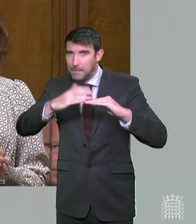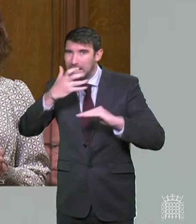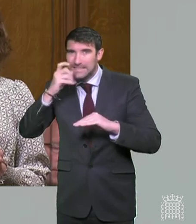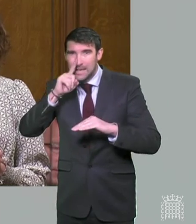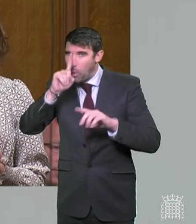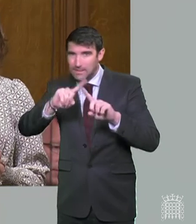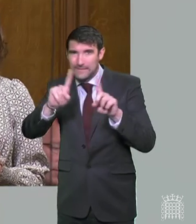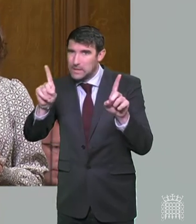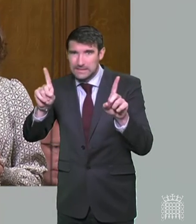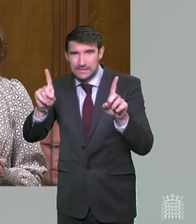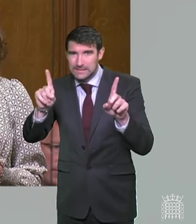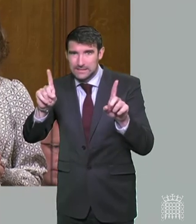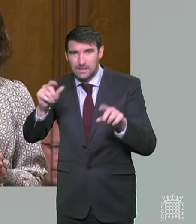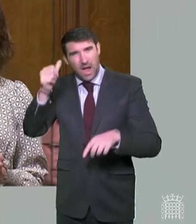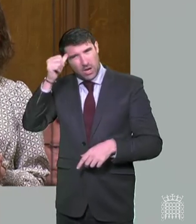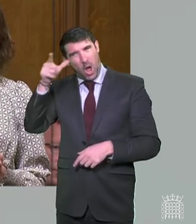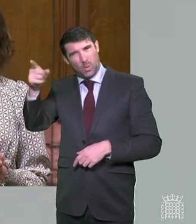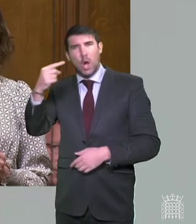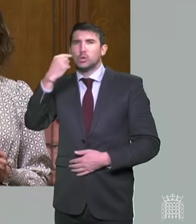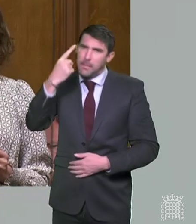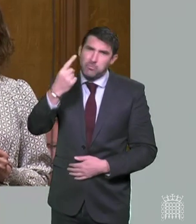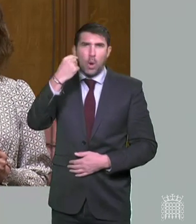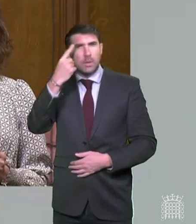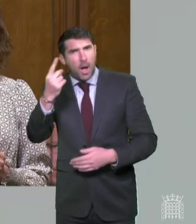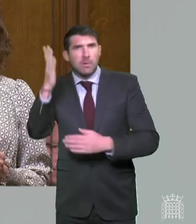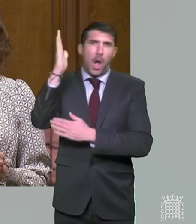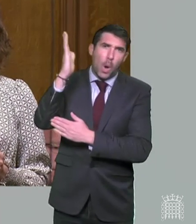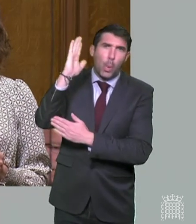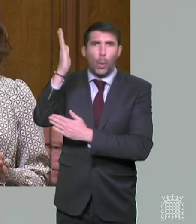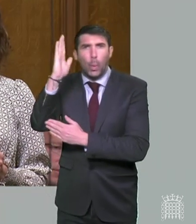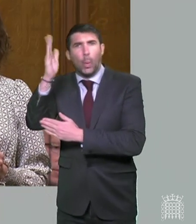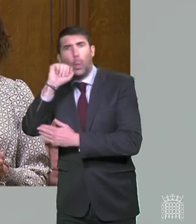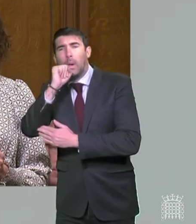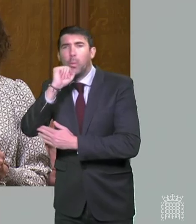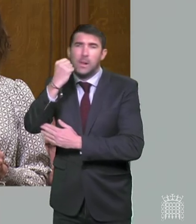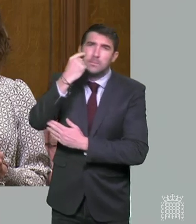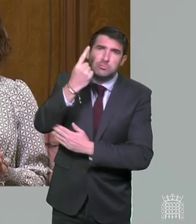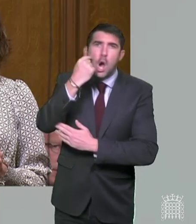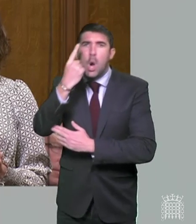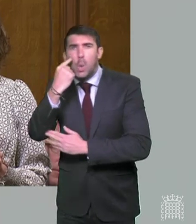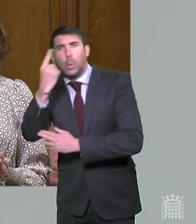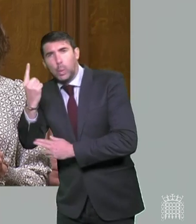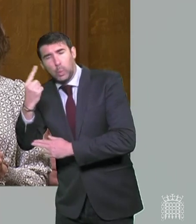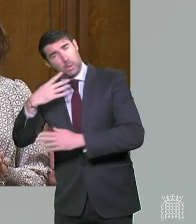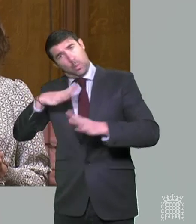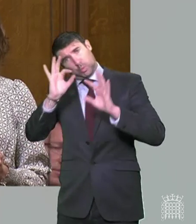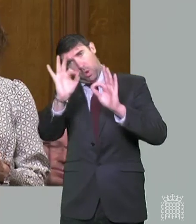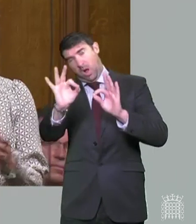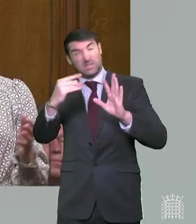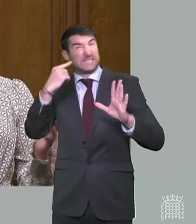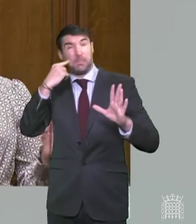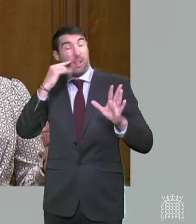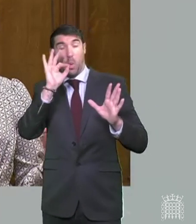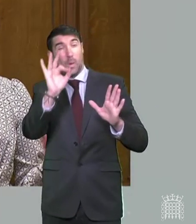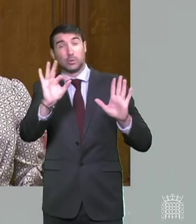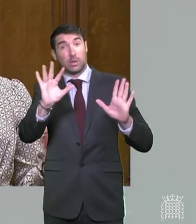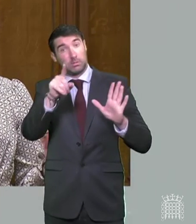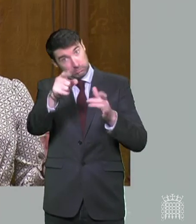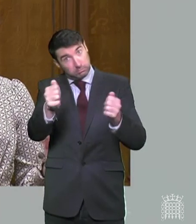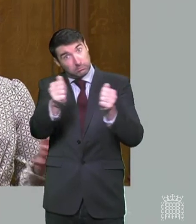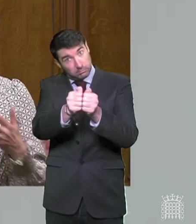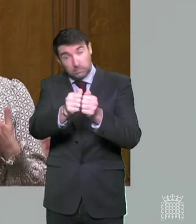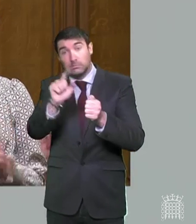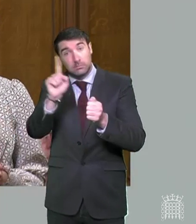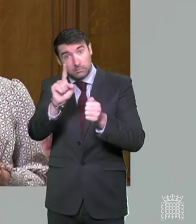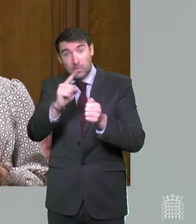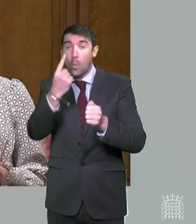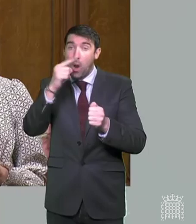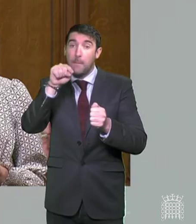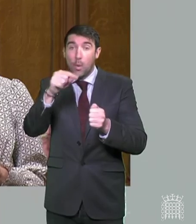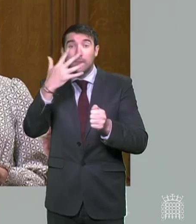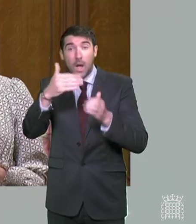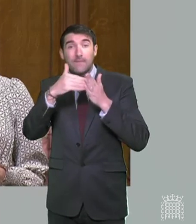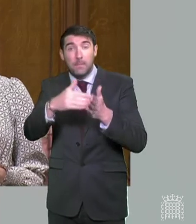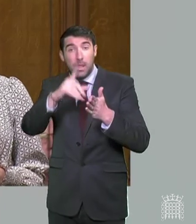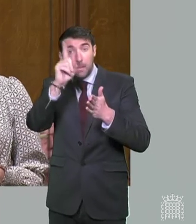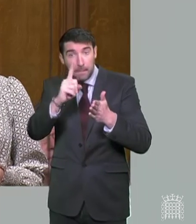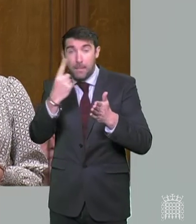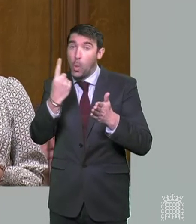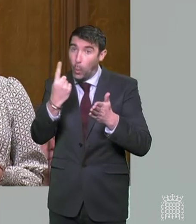As rumours abound about what tomorrow’s statement may hold, will she confirm that those 1.5 million households—many of them in rural areas such as my constituency—will be specifically